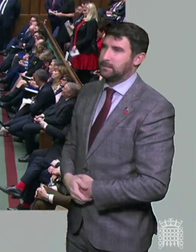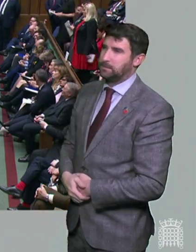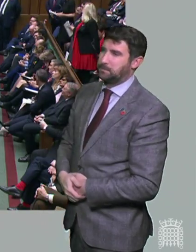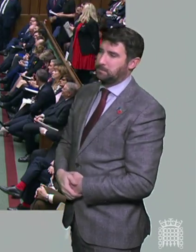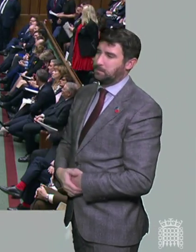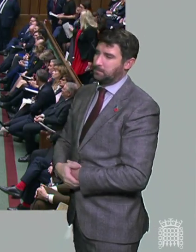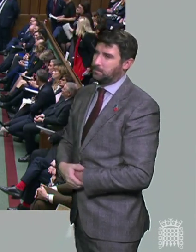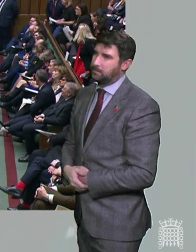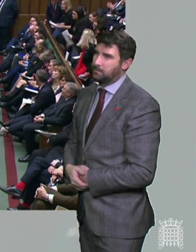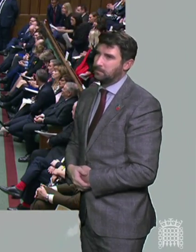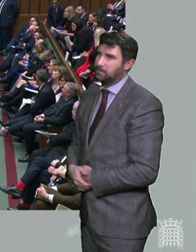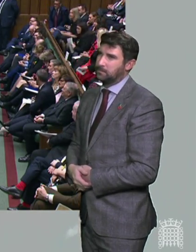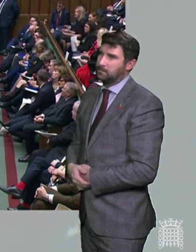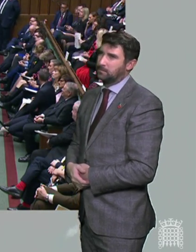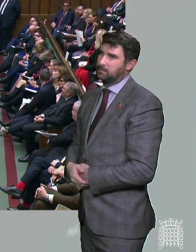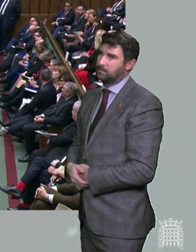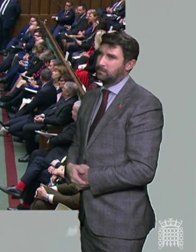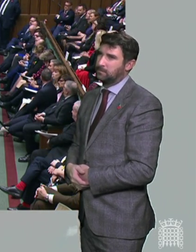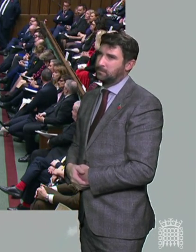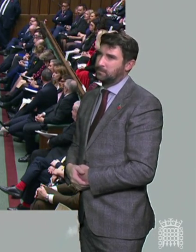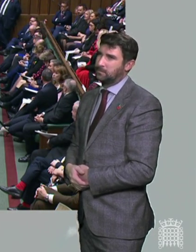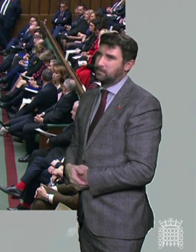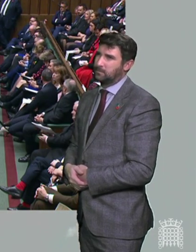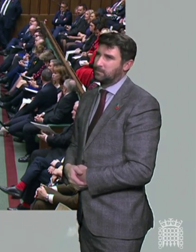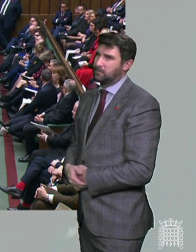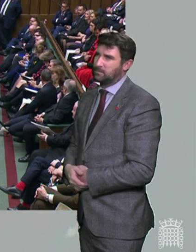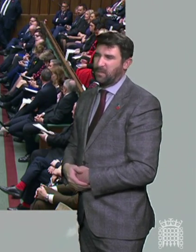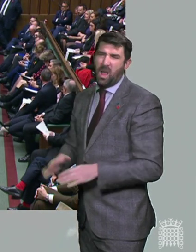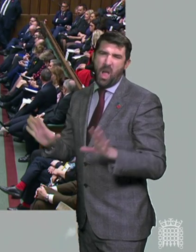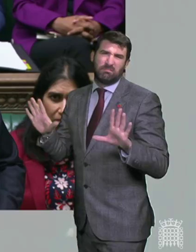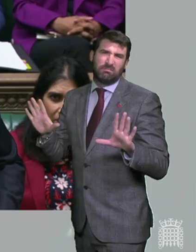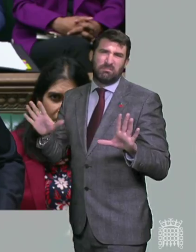I am obviously not going to comment on speculation around such lists.